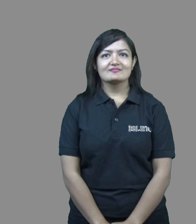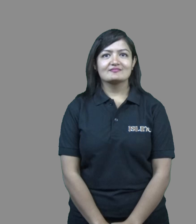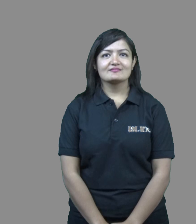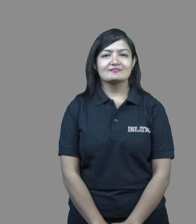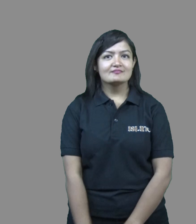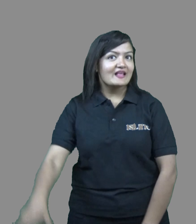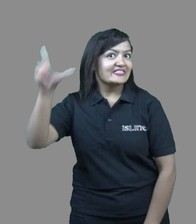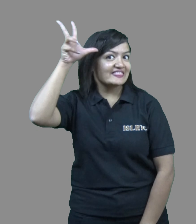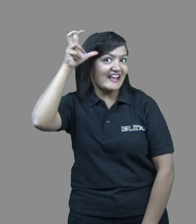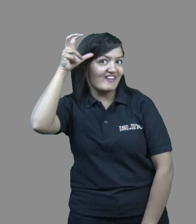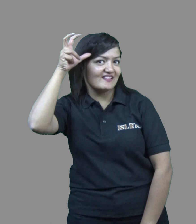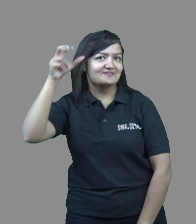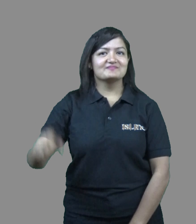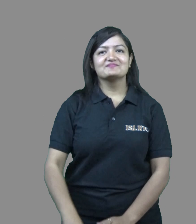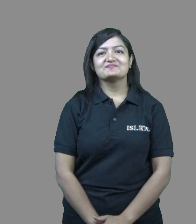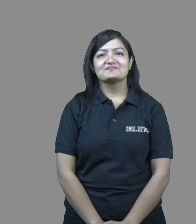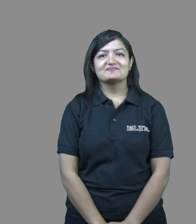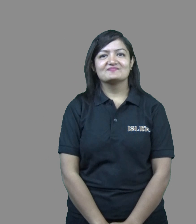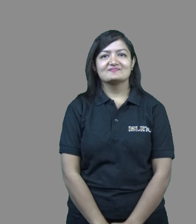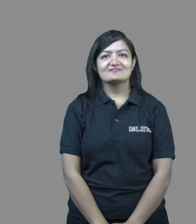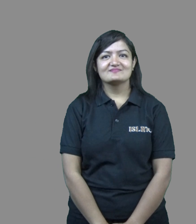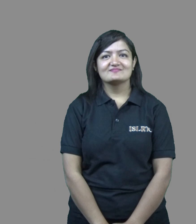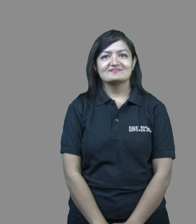Devil